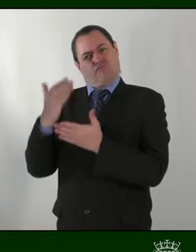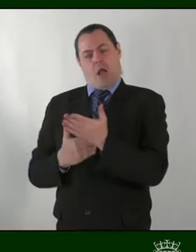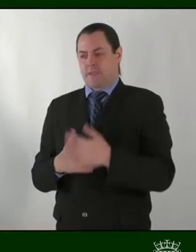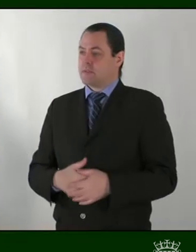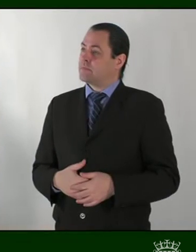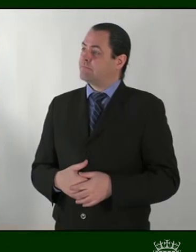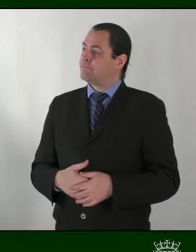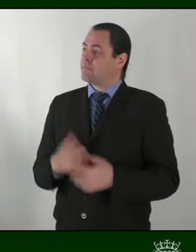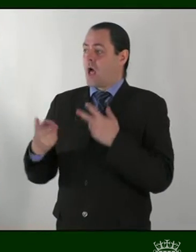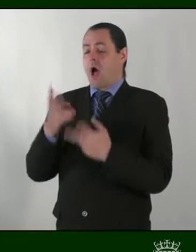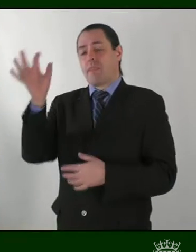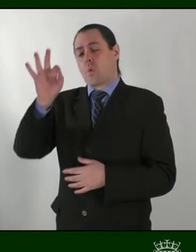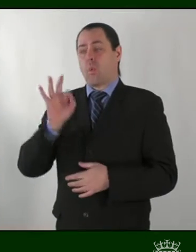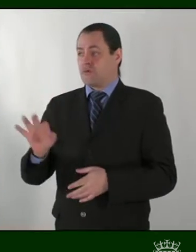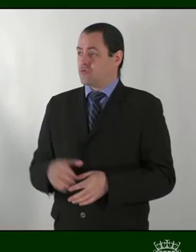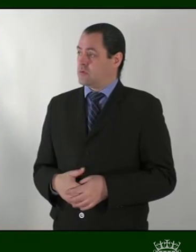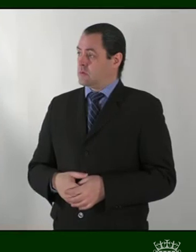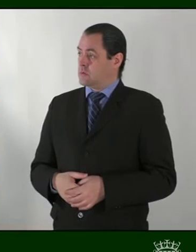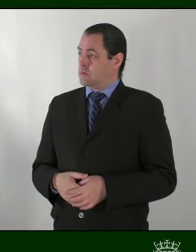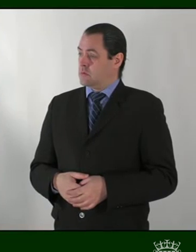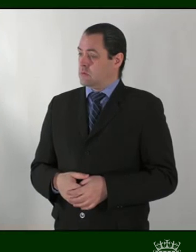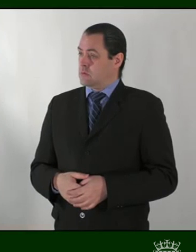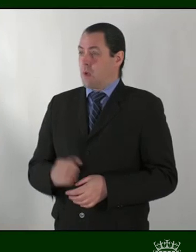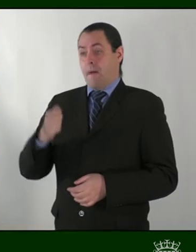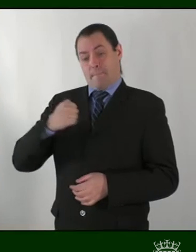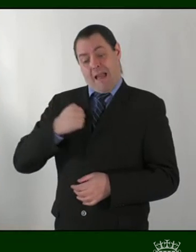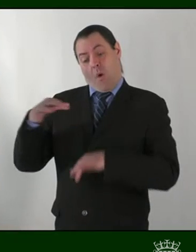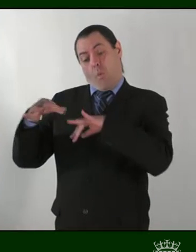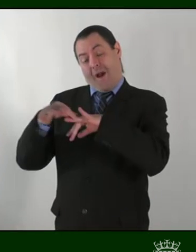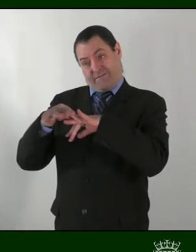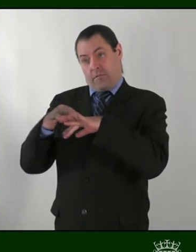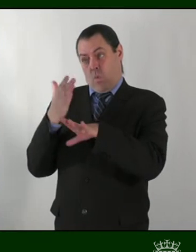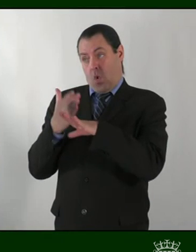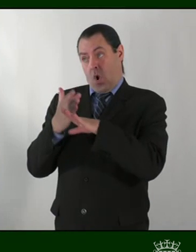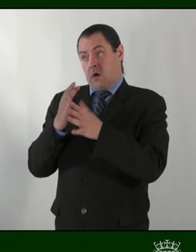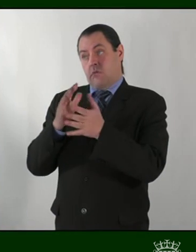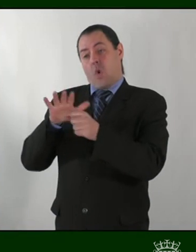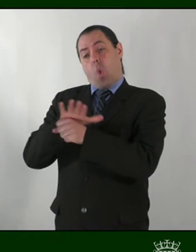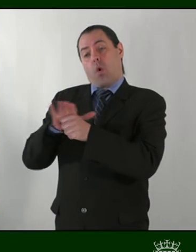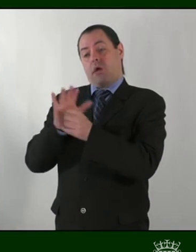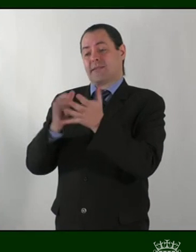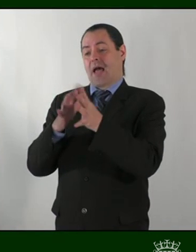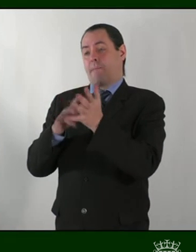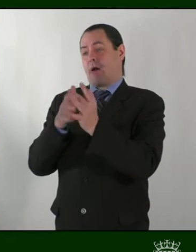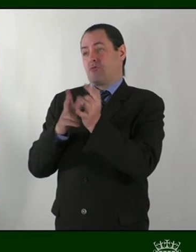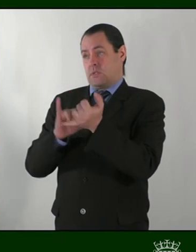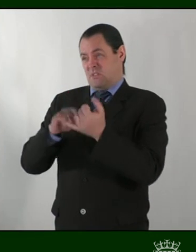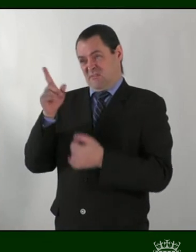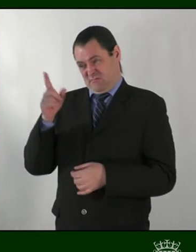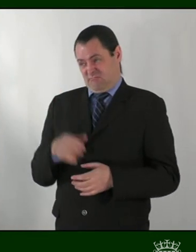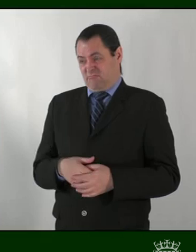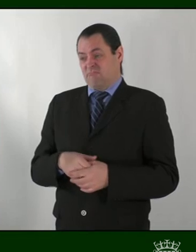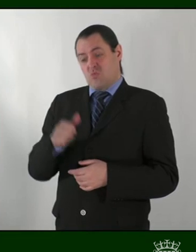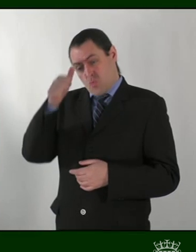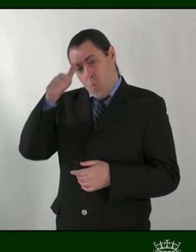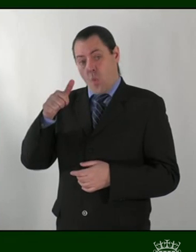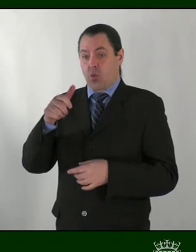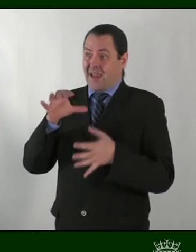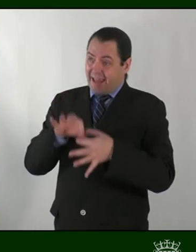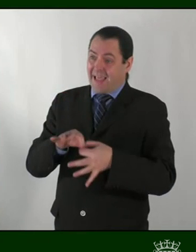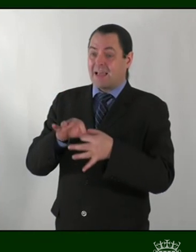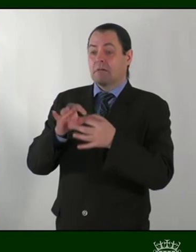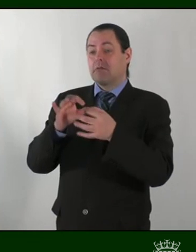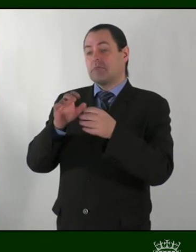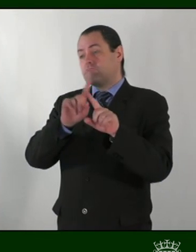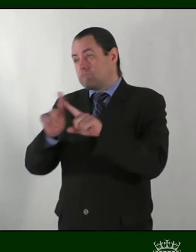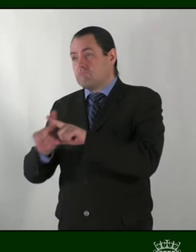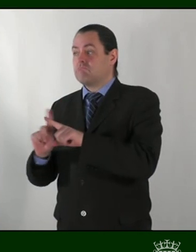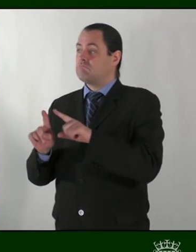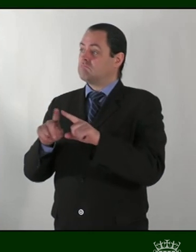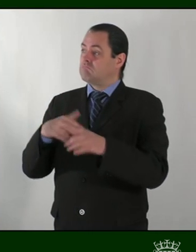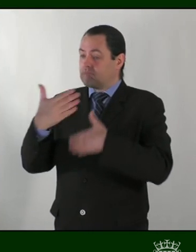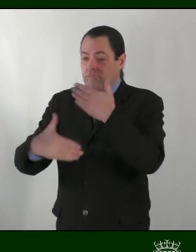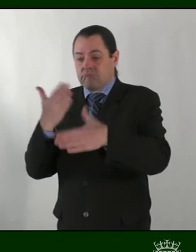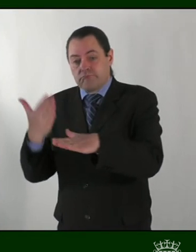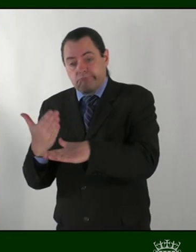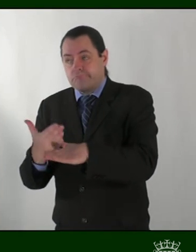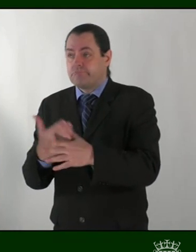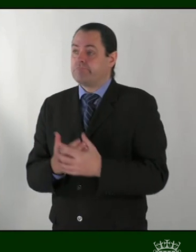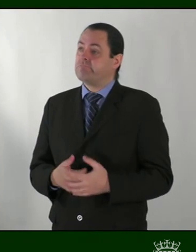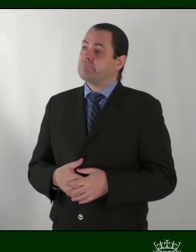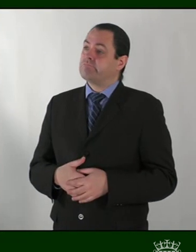My wife is a volunteer with the local branch of the Samaritans, and my right honourable Friend will know what good work they do in helping to keep people safe online in Sedgefield and the rest of the UK.